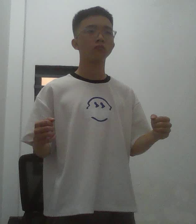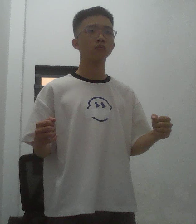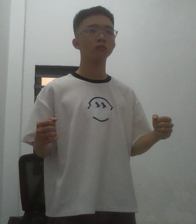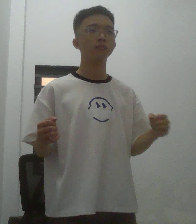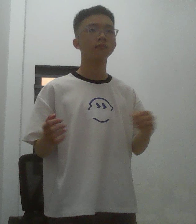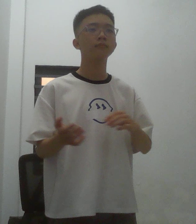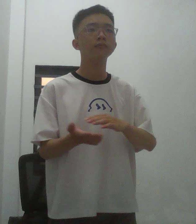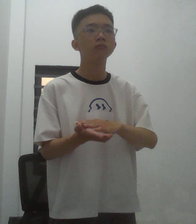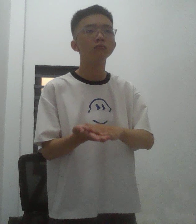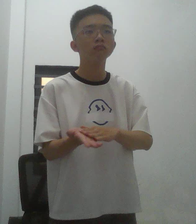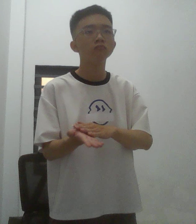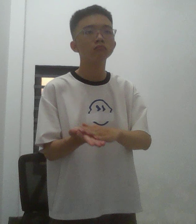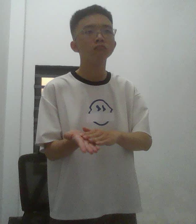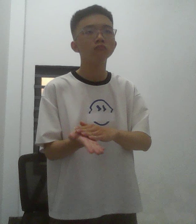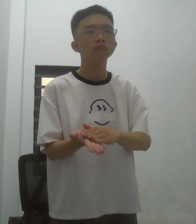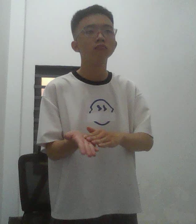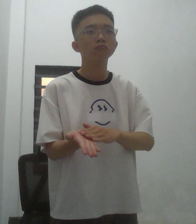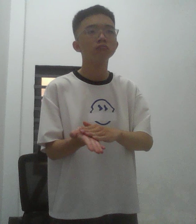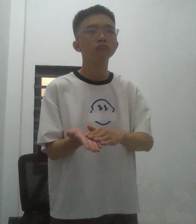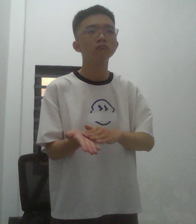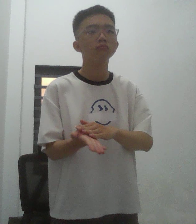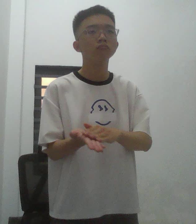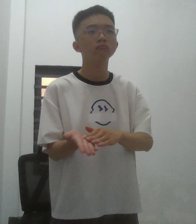xin loi